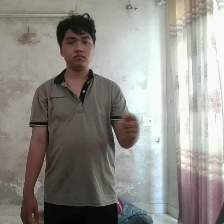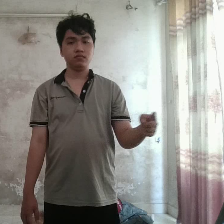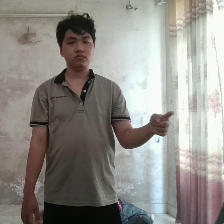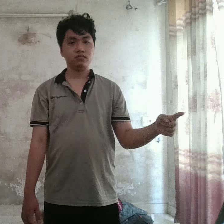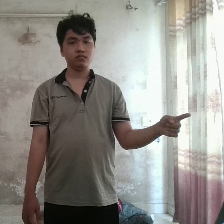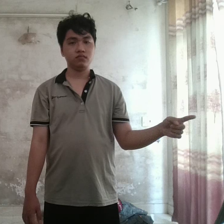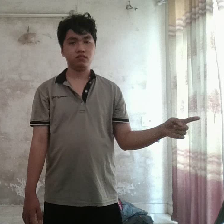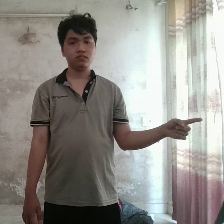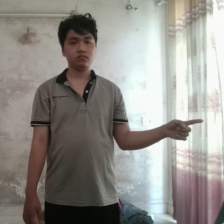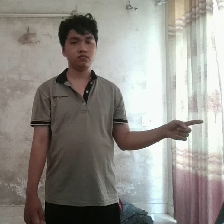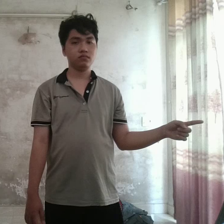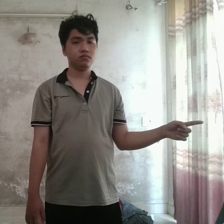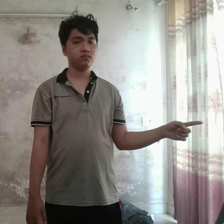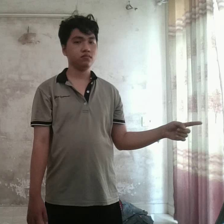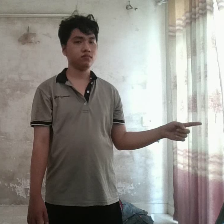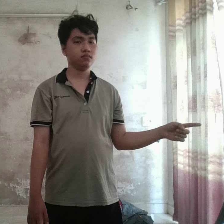cac ban